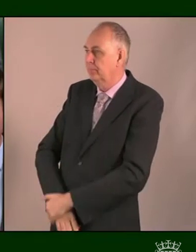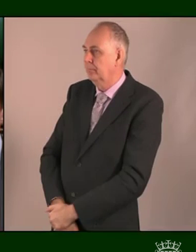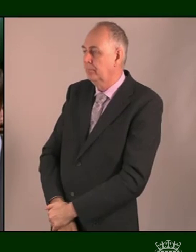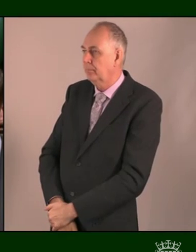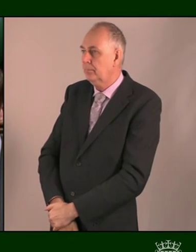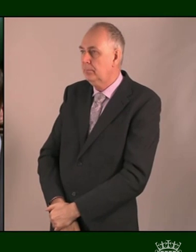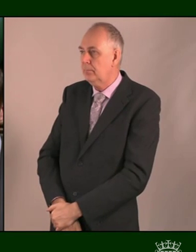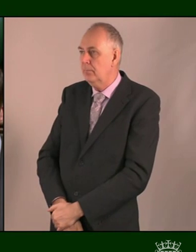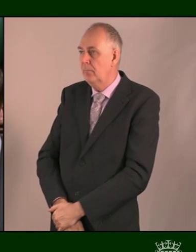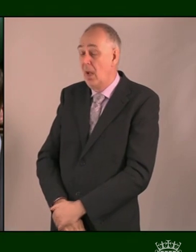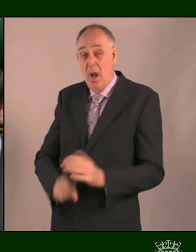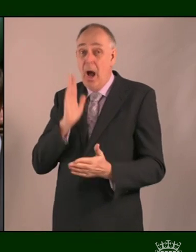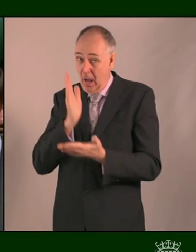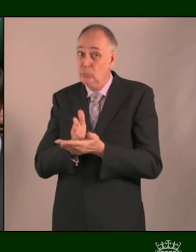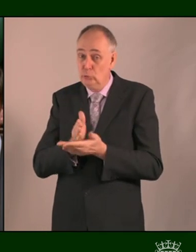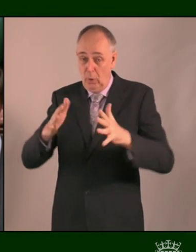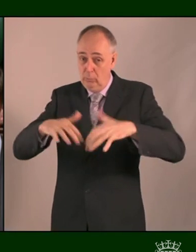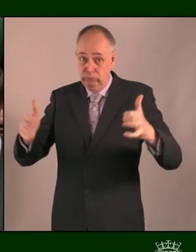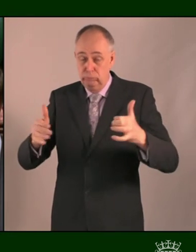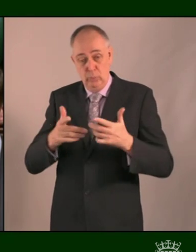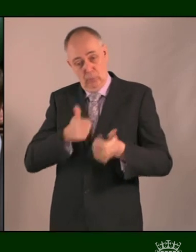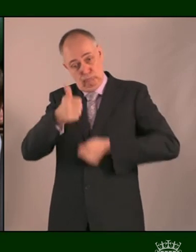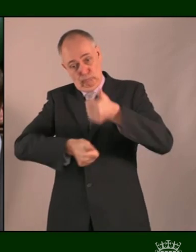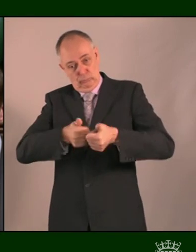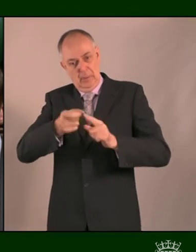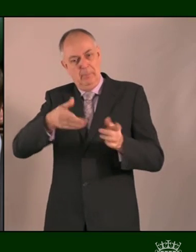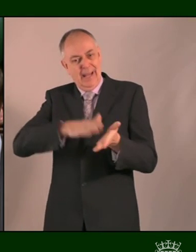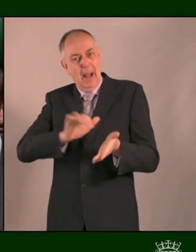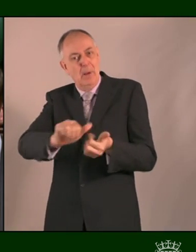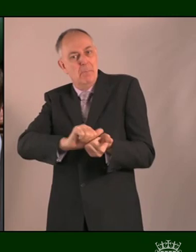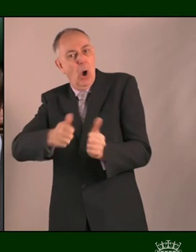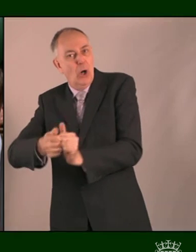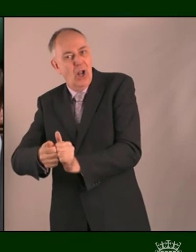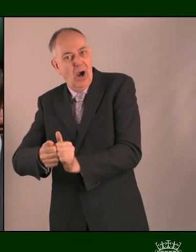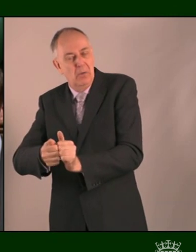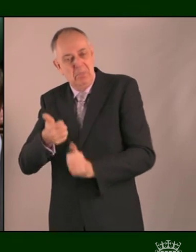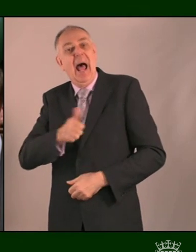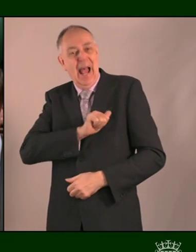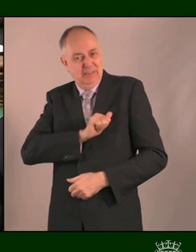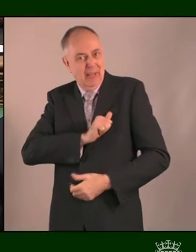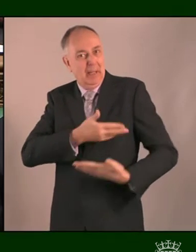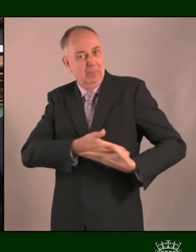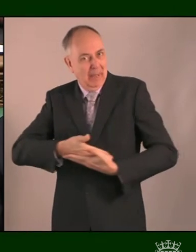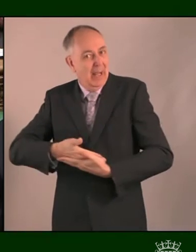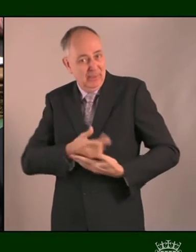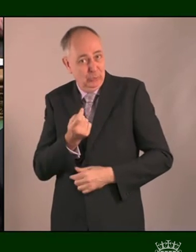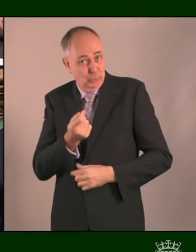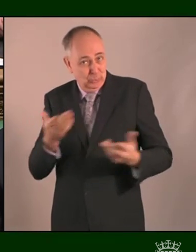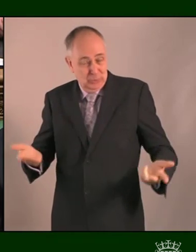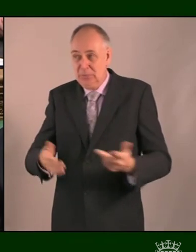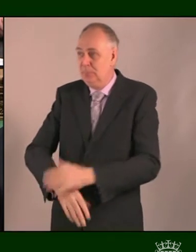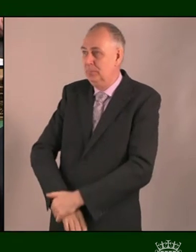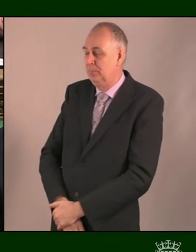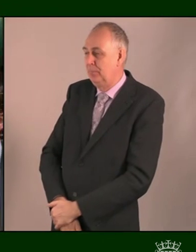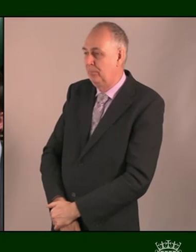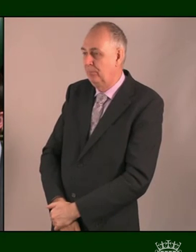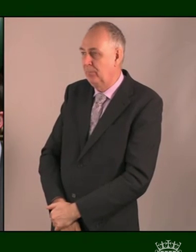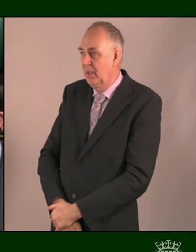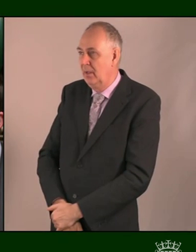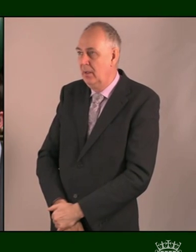I am sure the whole House will join me in congratulating the Prime Minister and his partner on the news that they are expecting a baby.